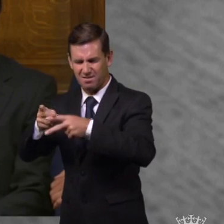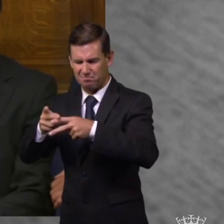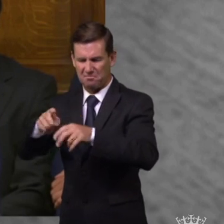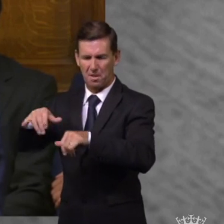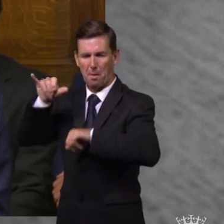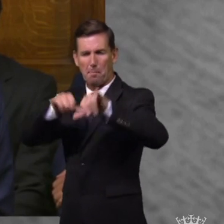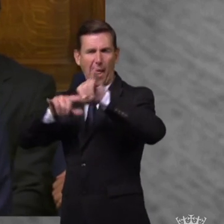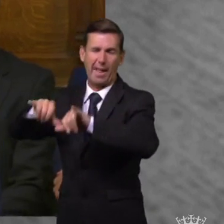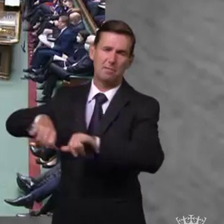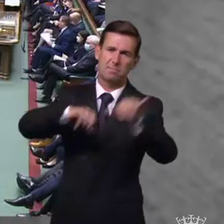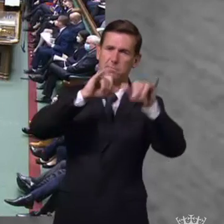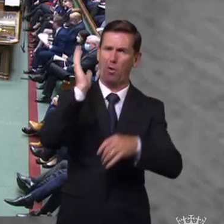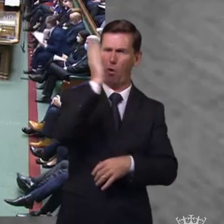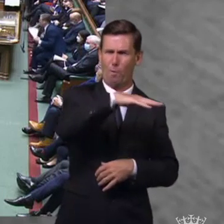Does he not think that that is shameful?